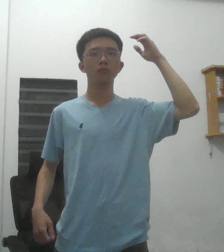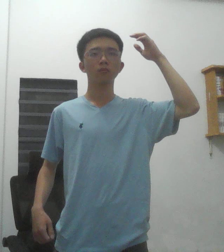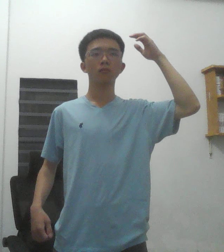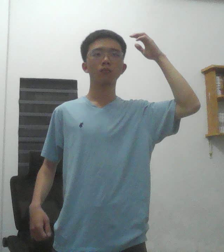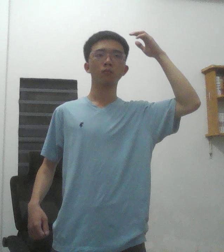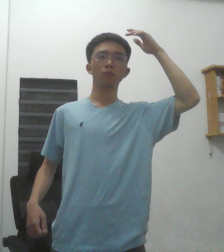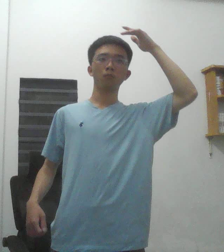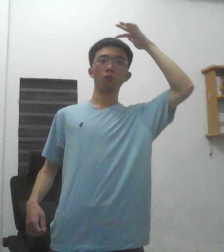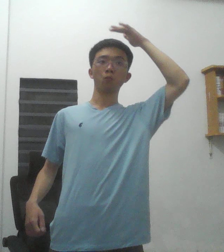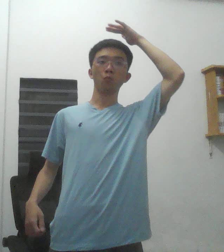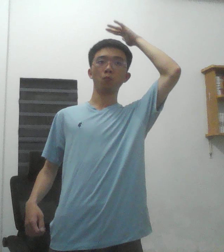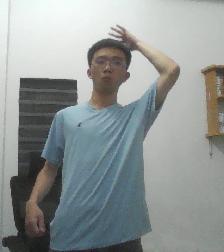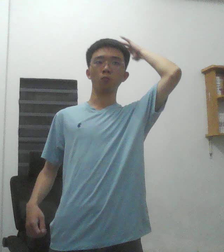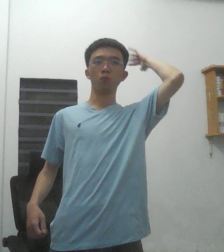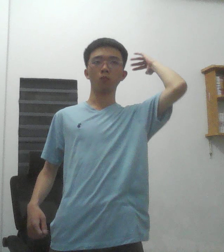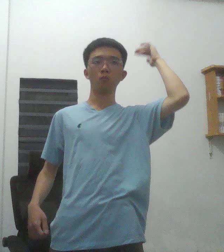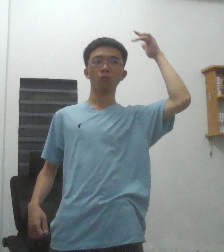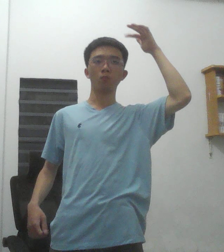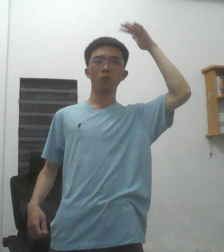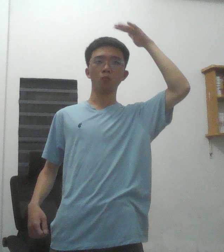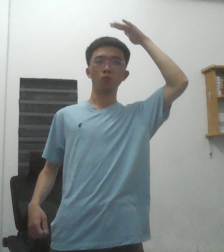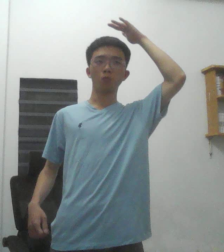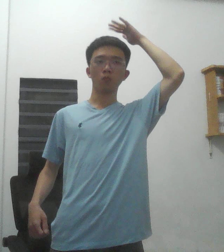vo ly